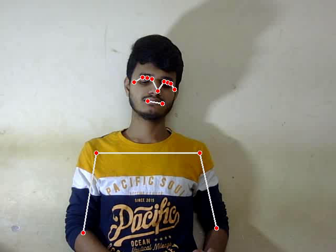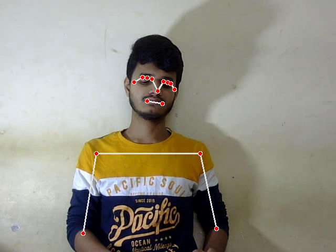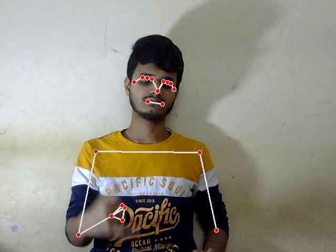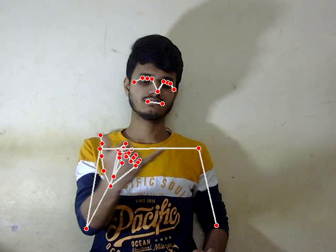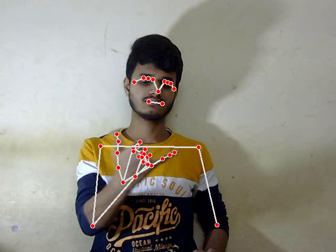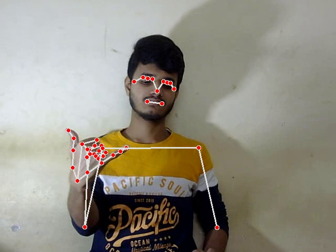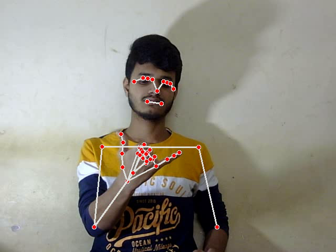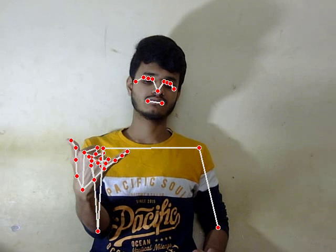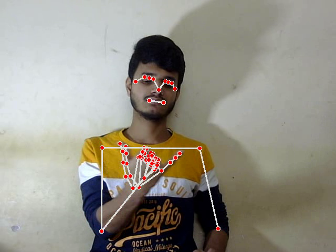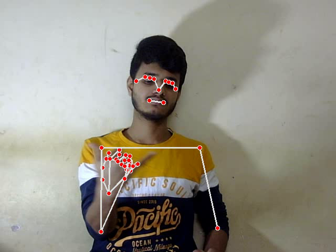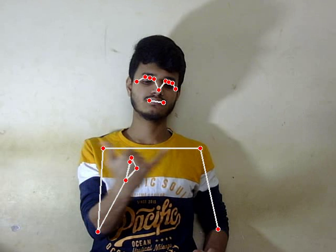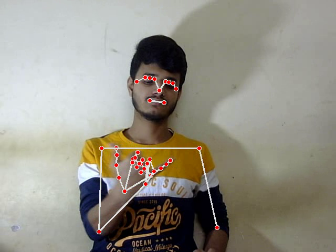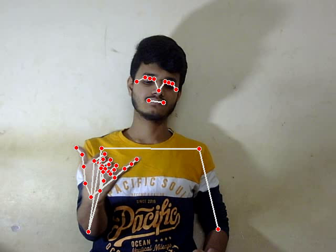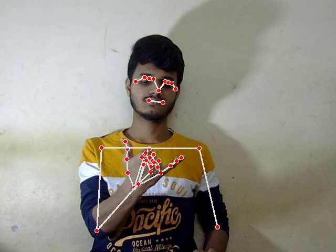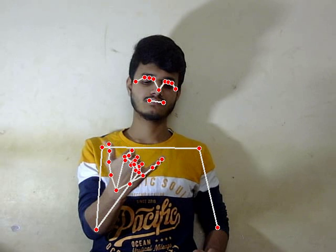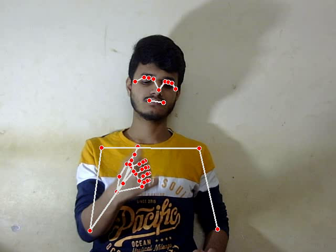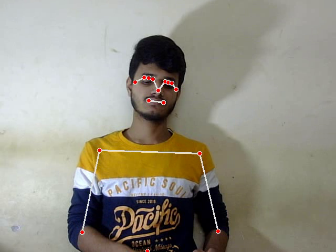same